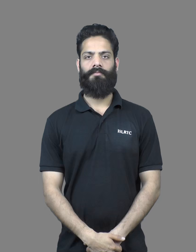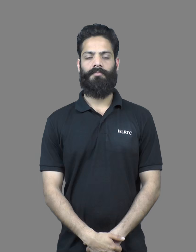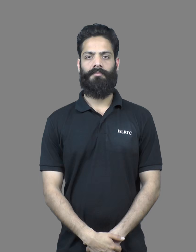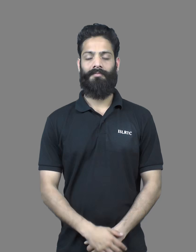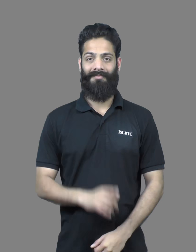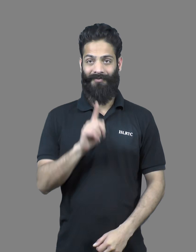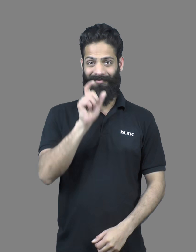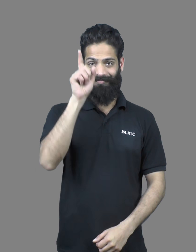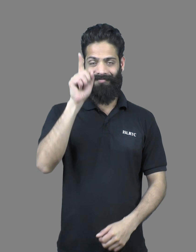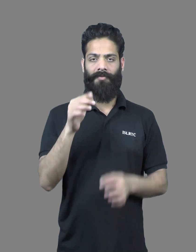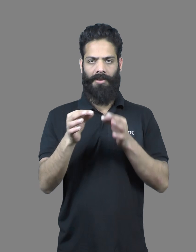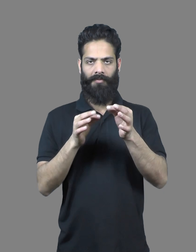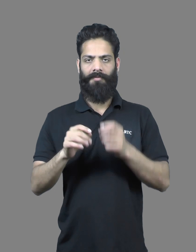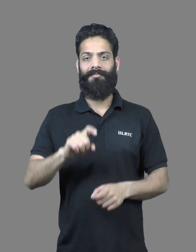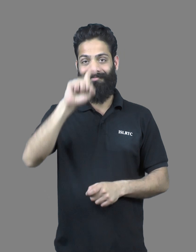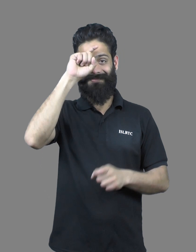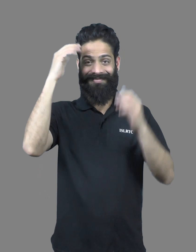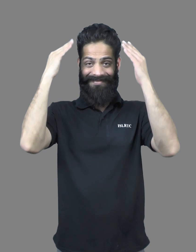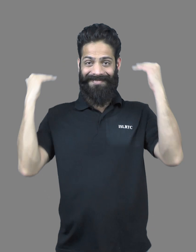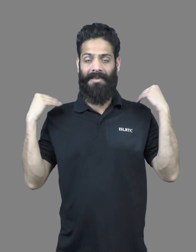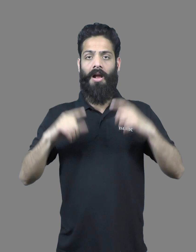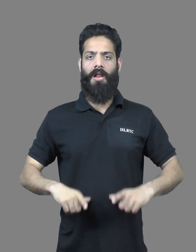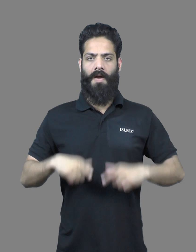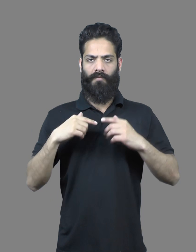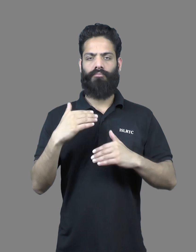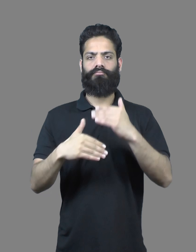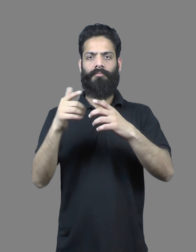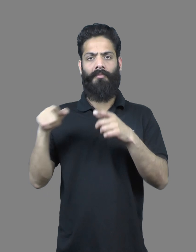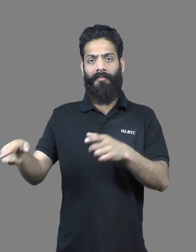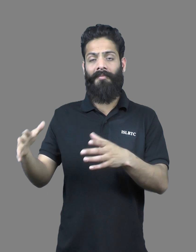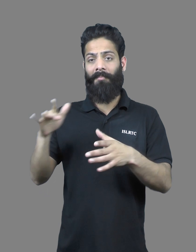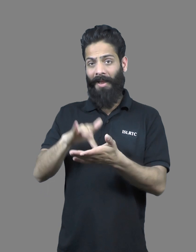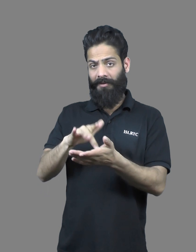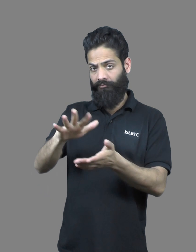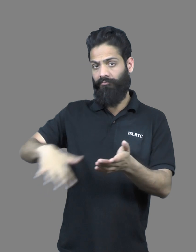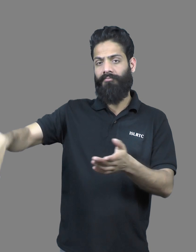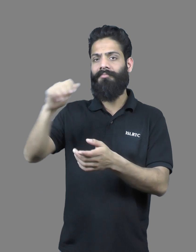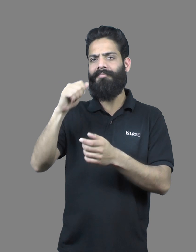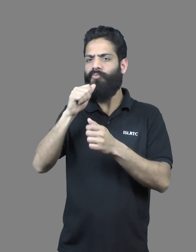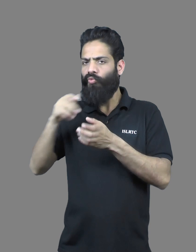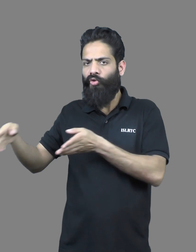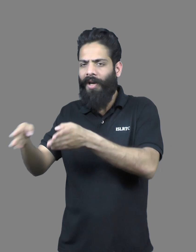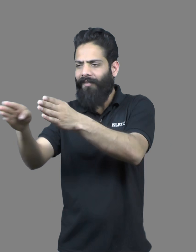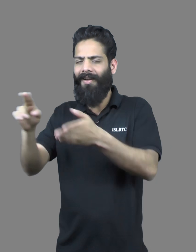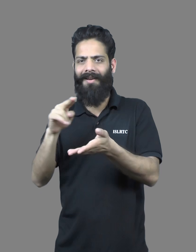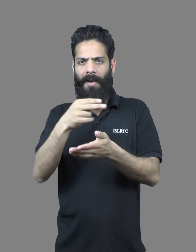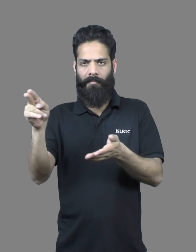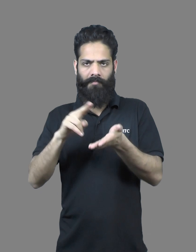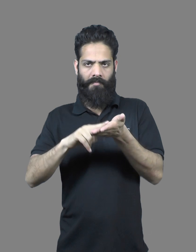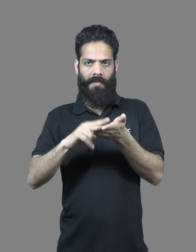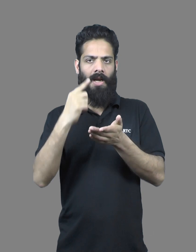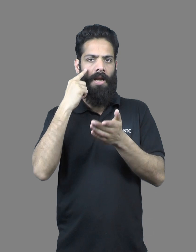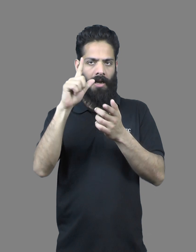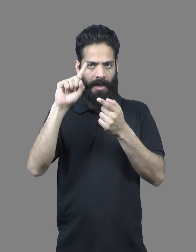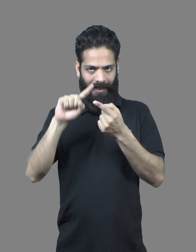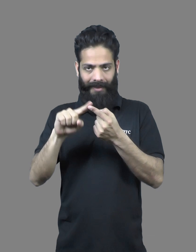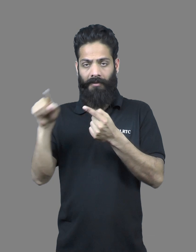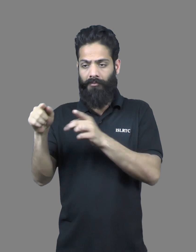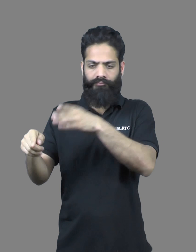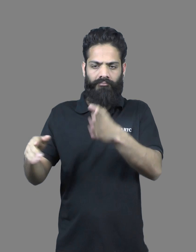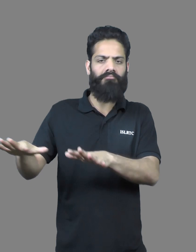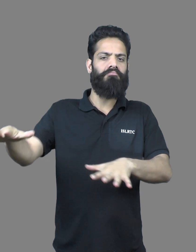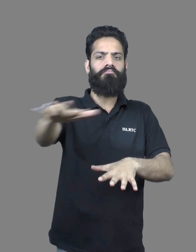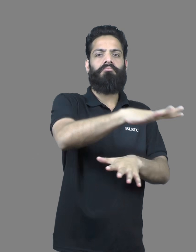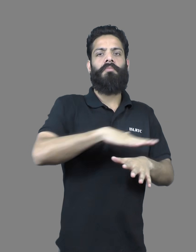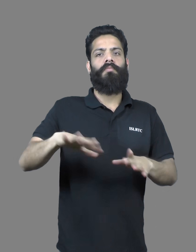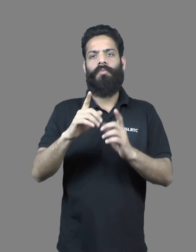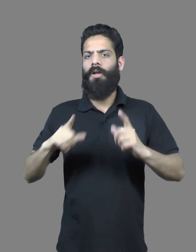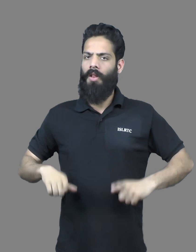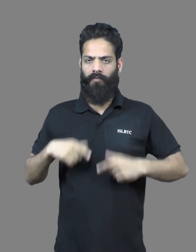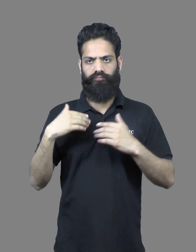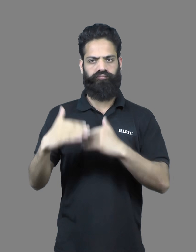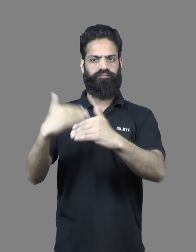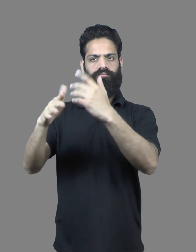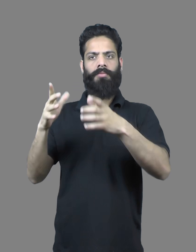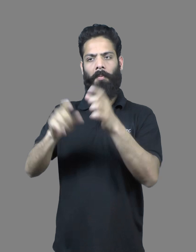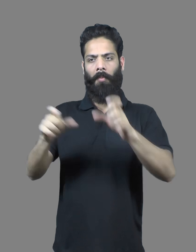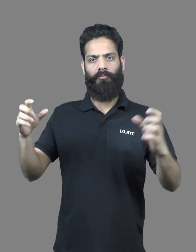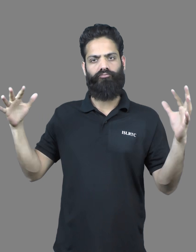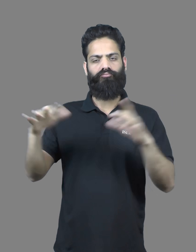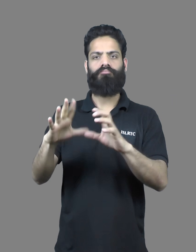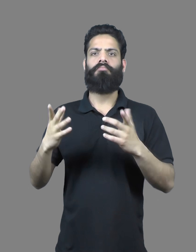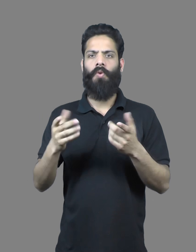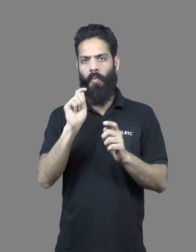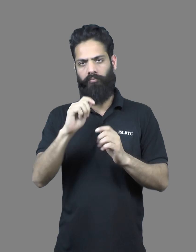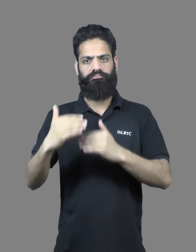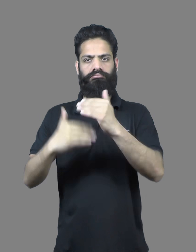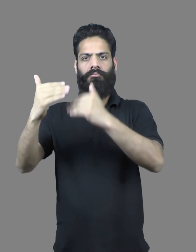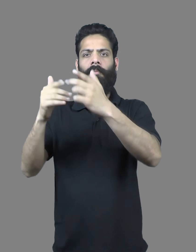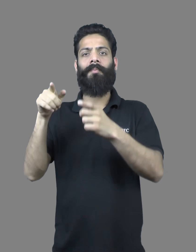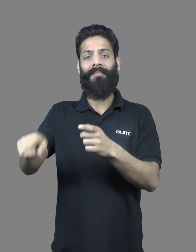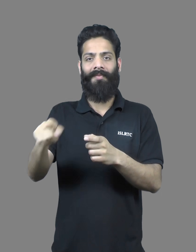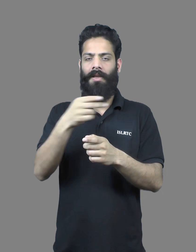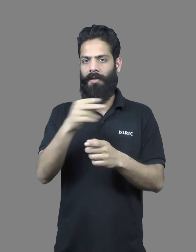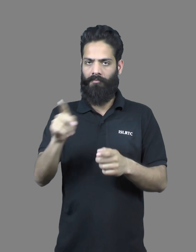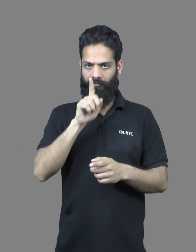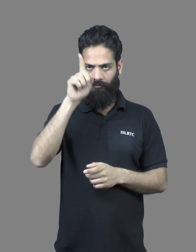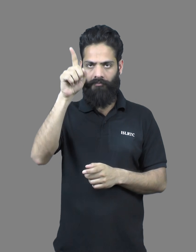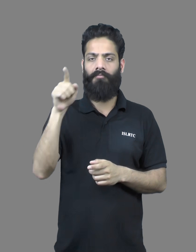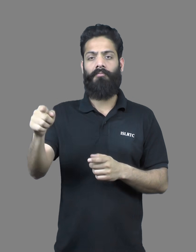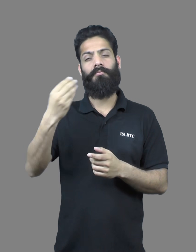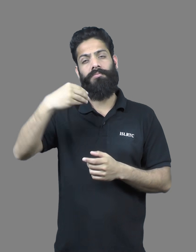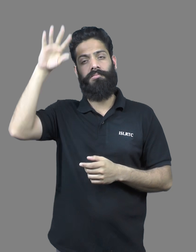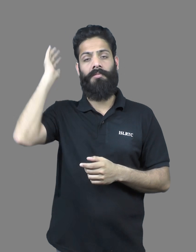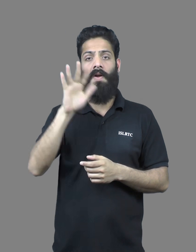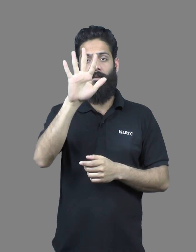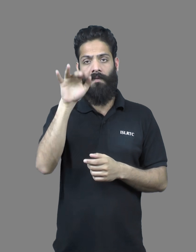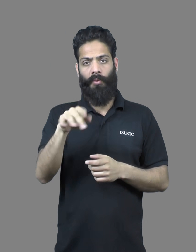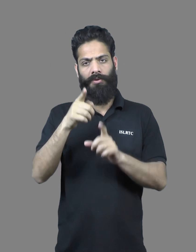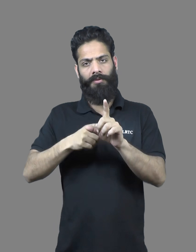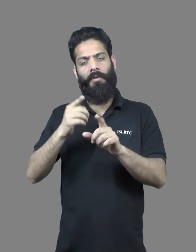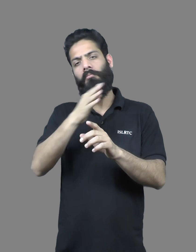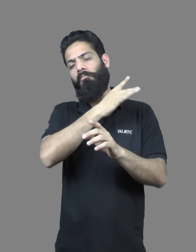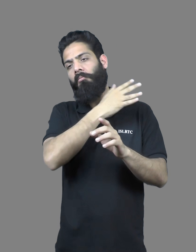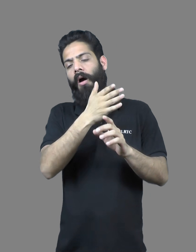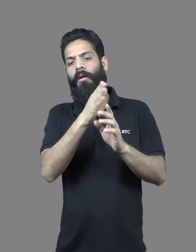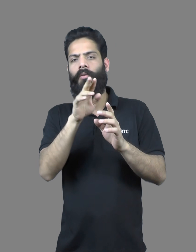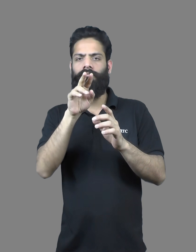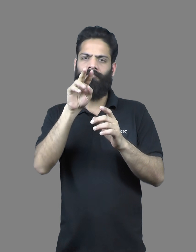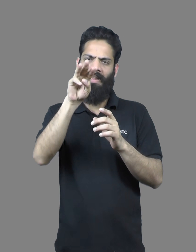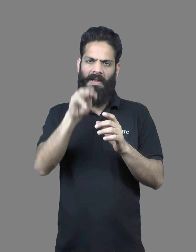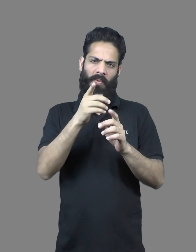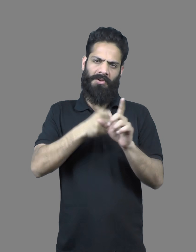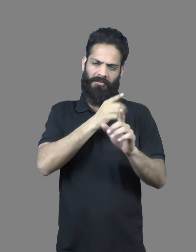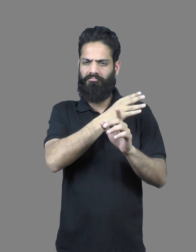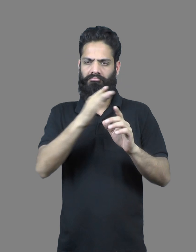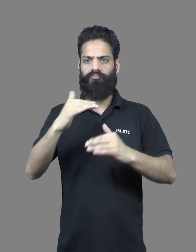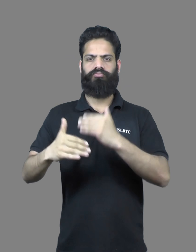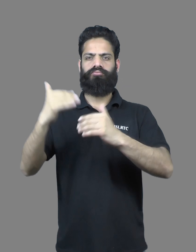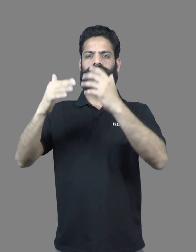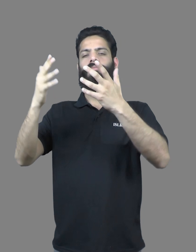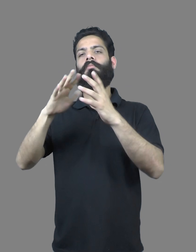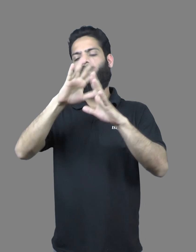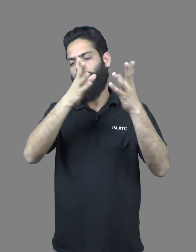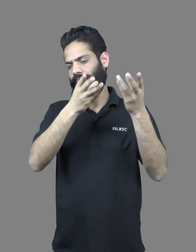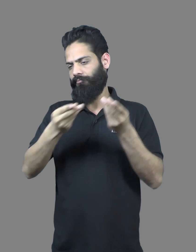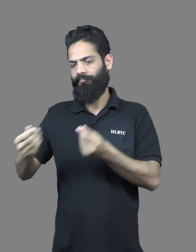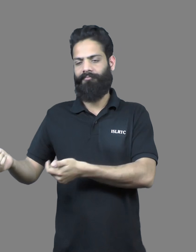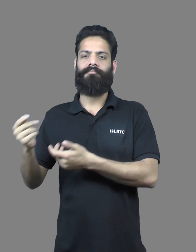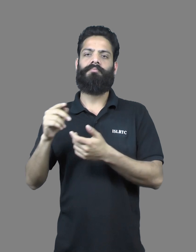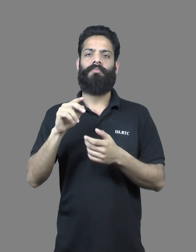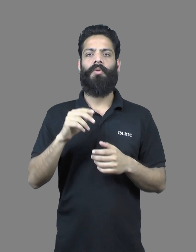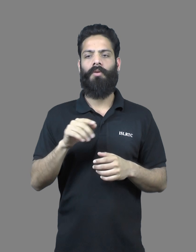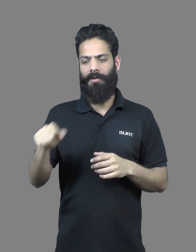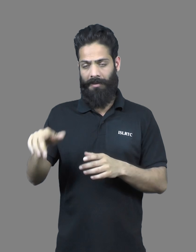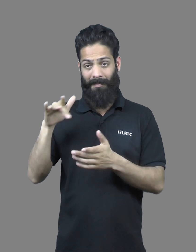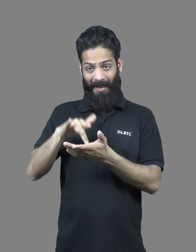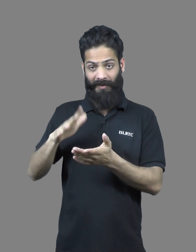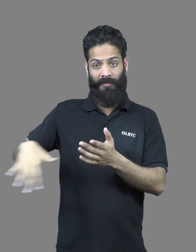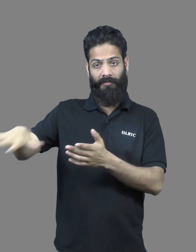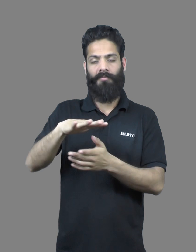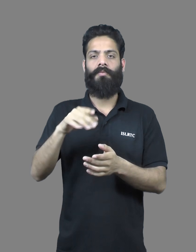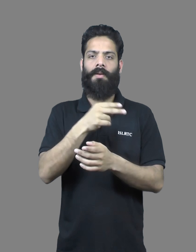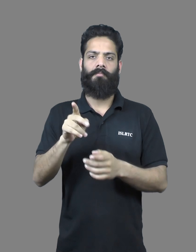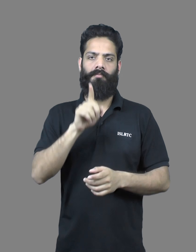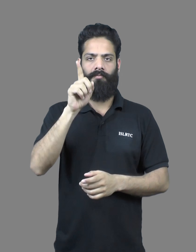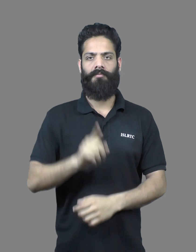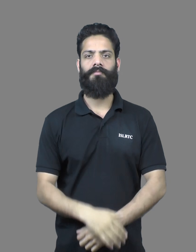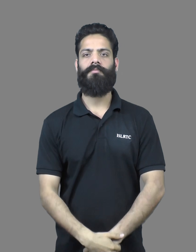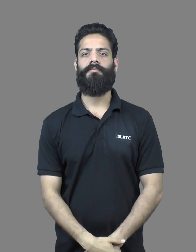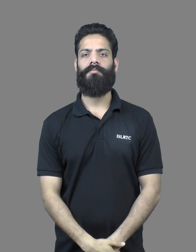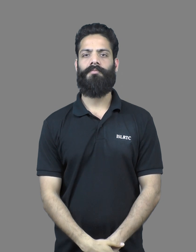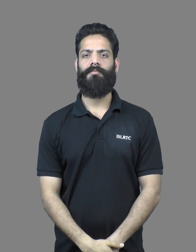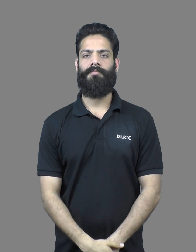Egyptian Civilization